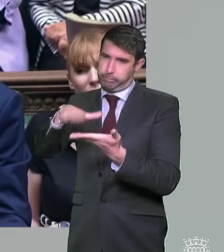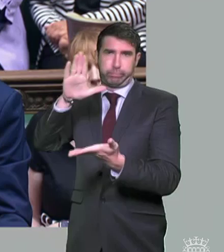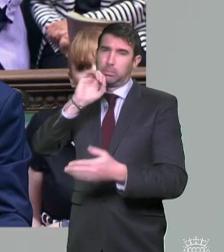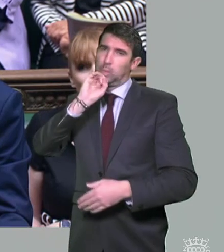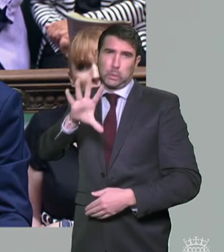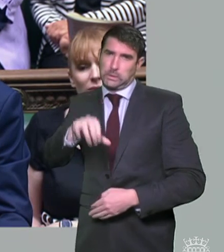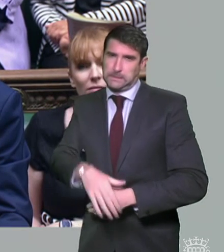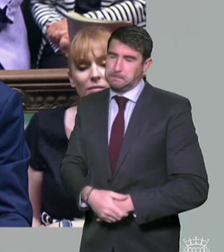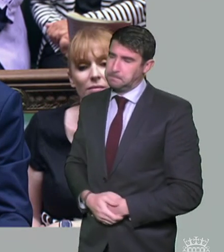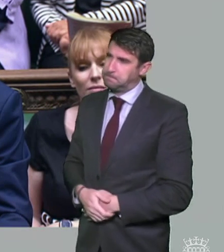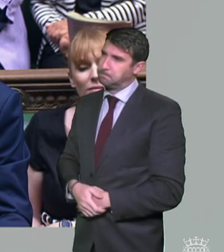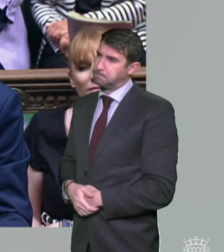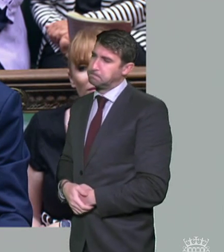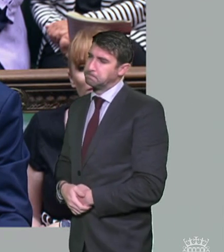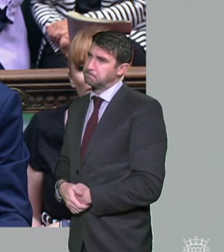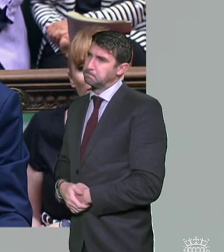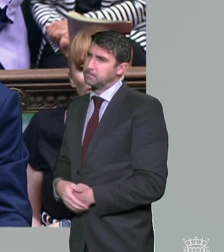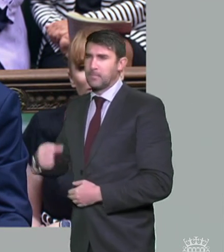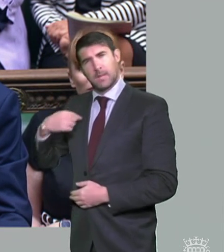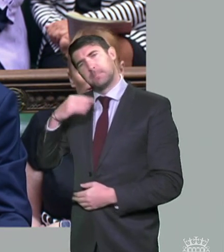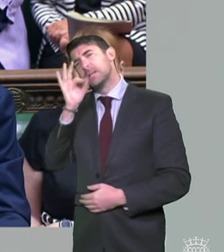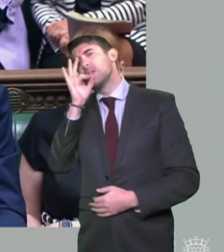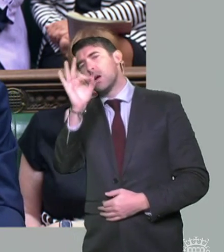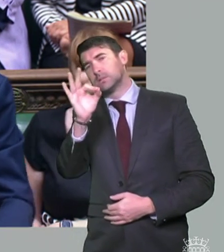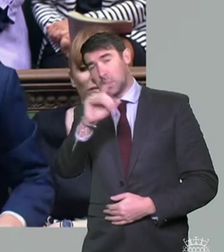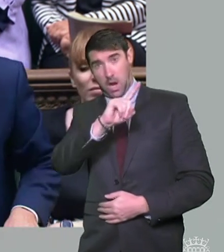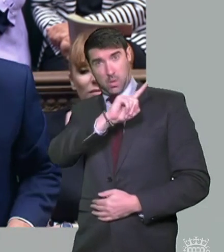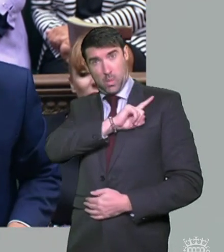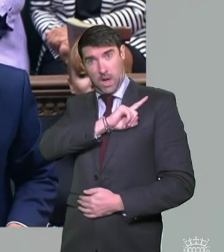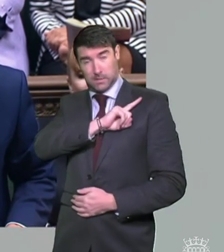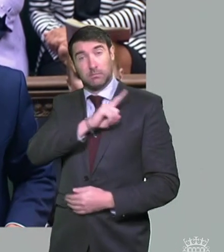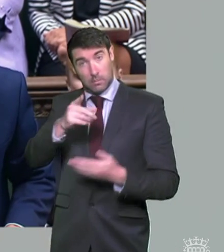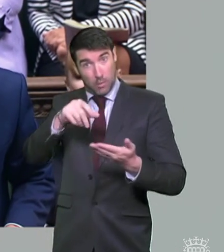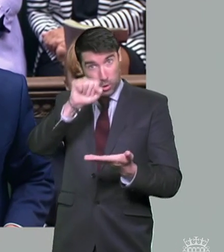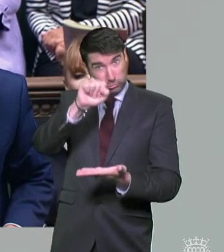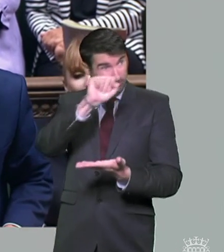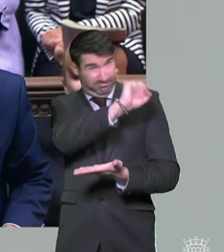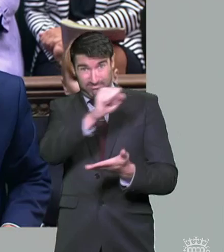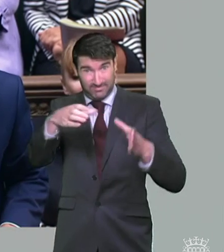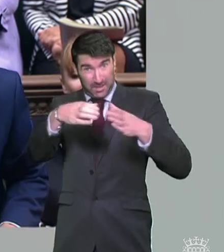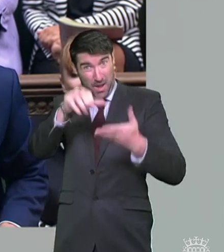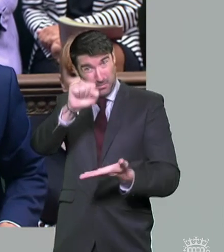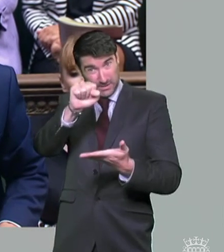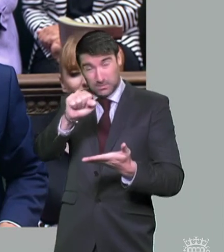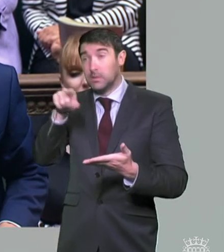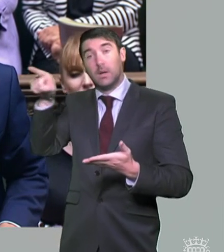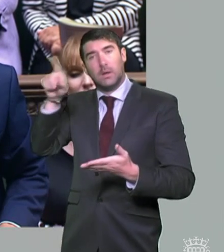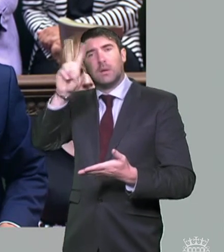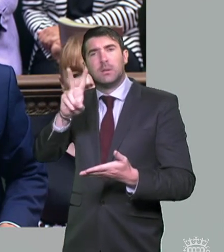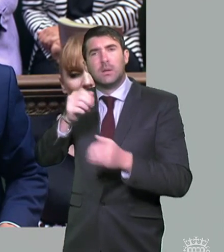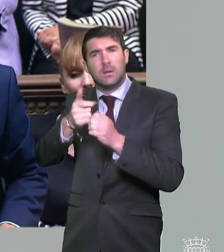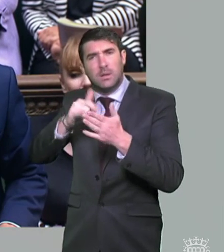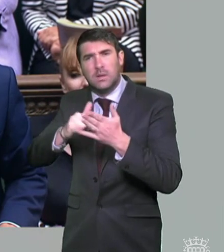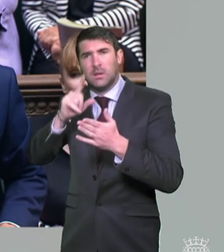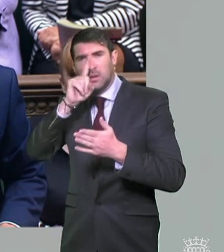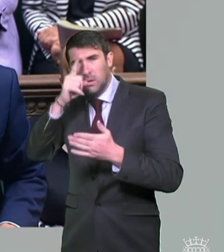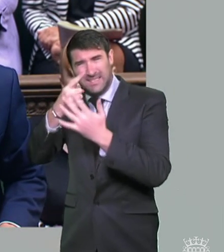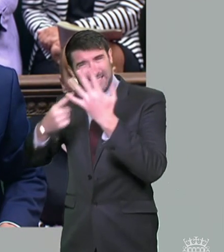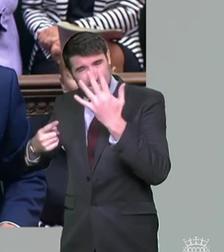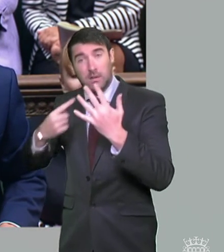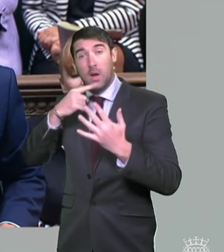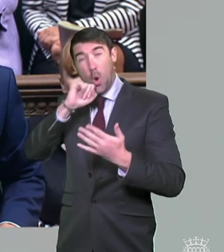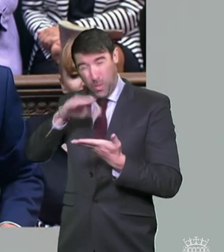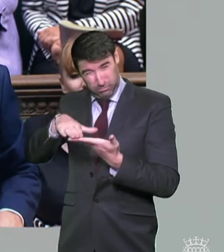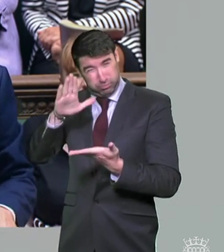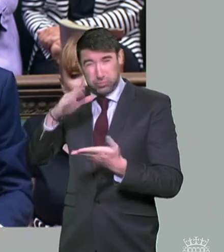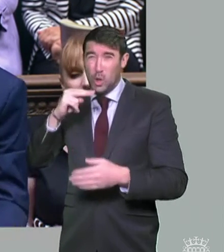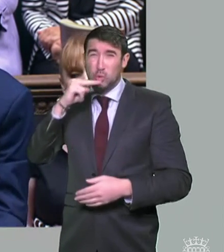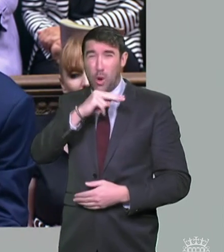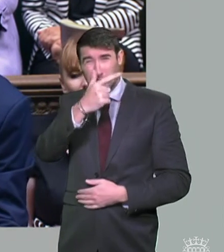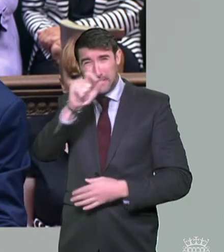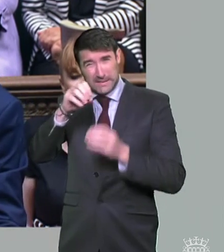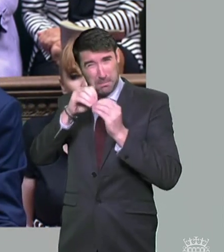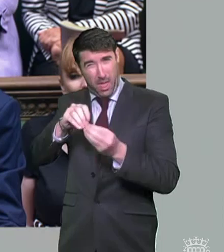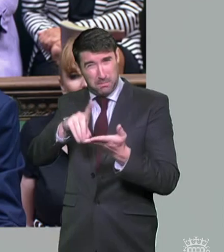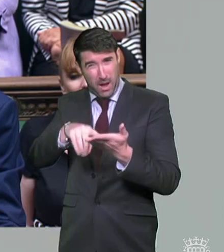I ask because Treasury estimates are that the energy producers will make £170 billion in excess profits over the next two years.